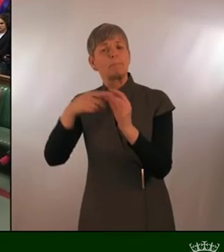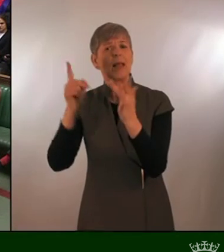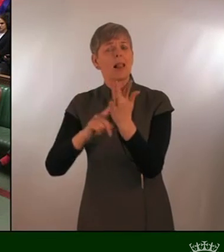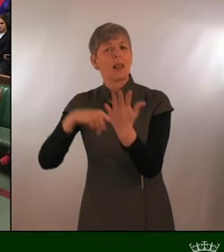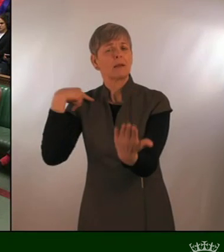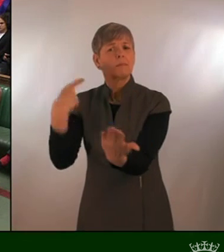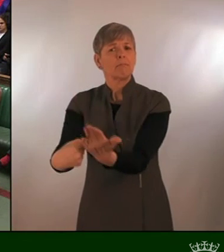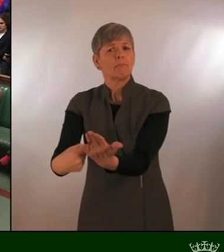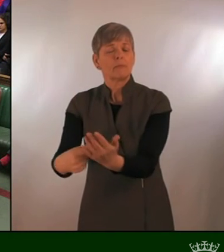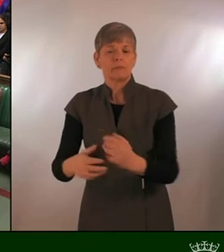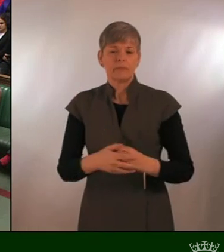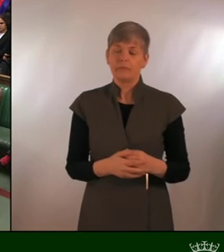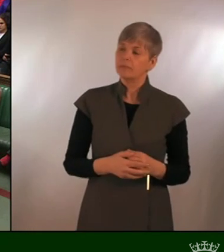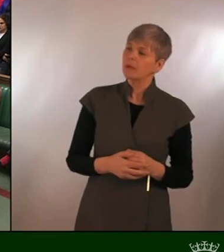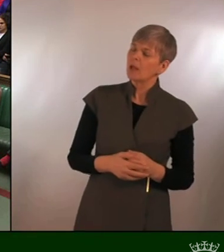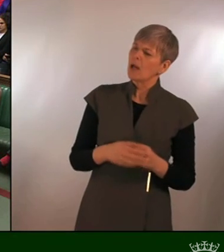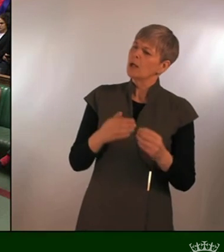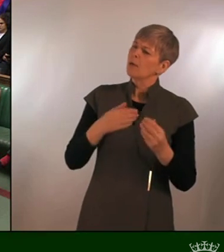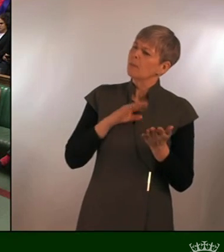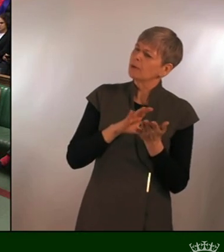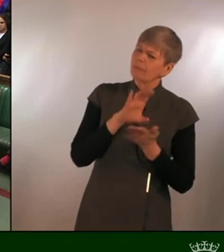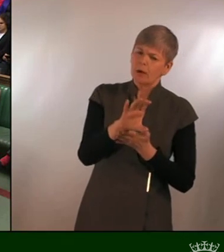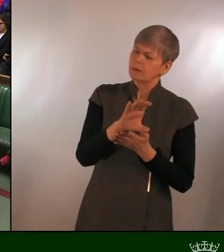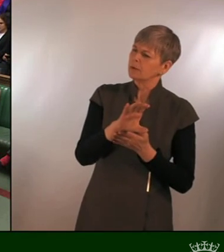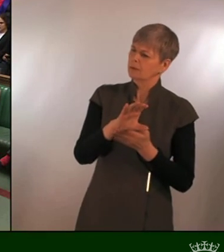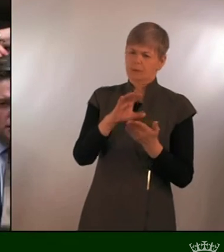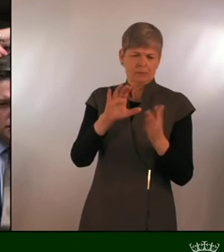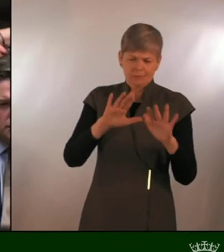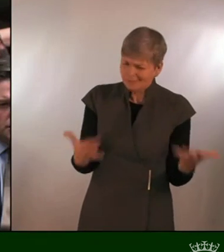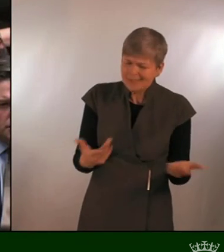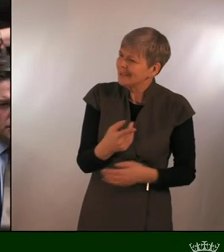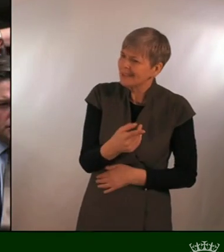Without funding, the Domestic Abuse Bill will simply be a piece of paper.